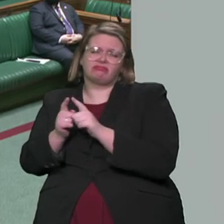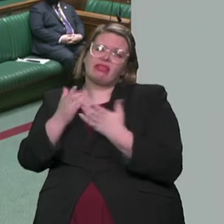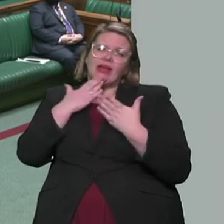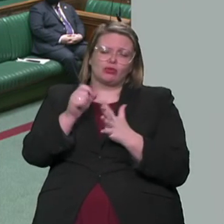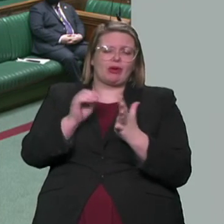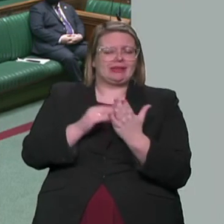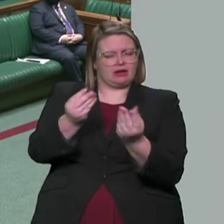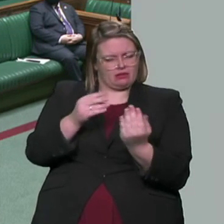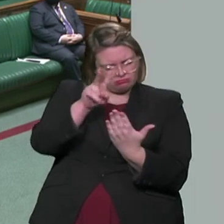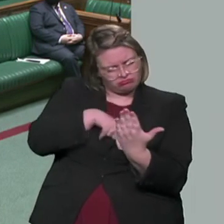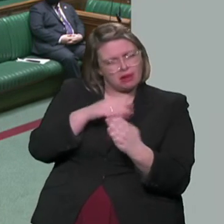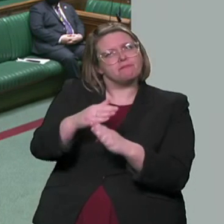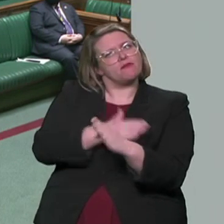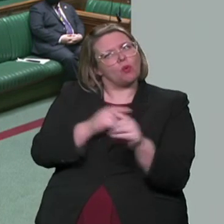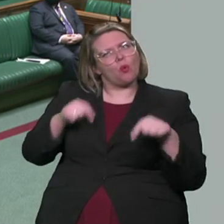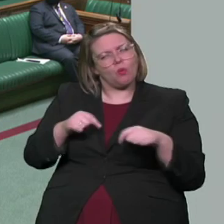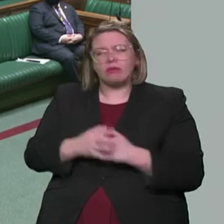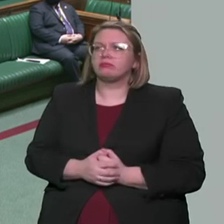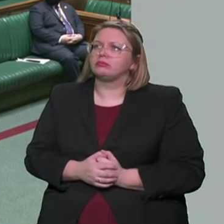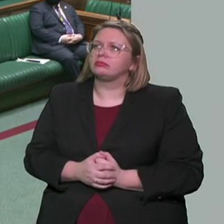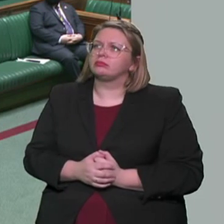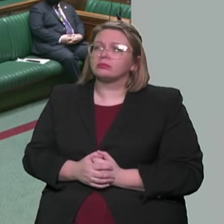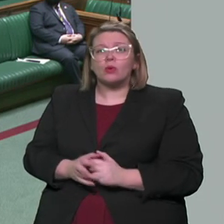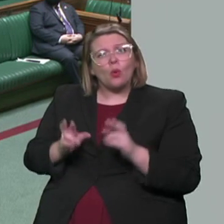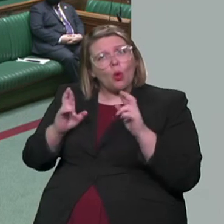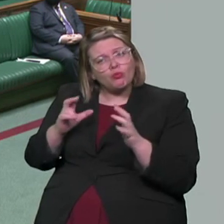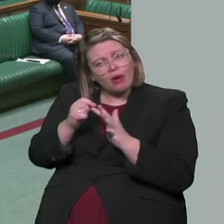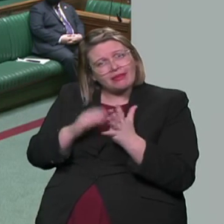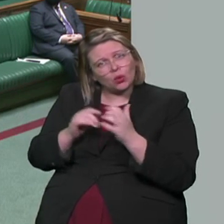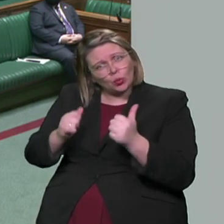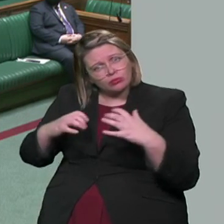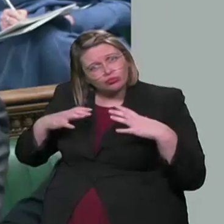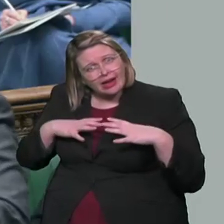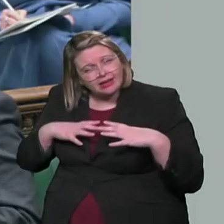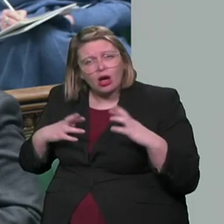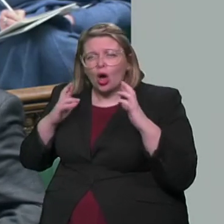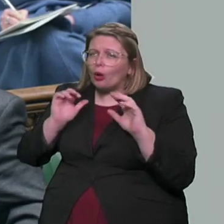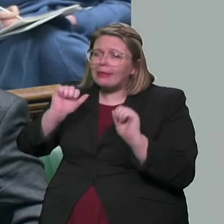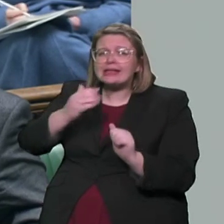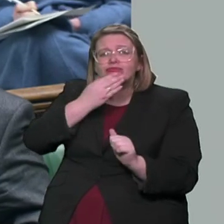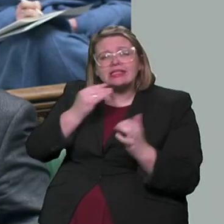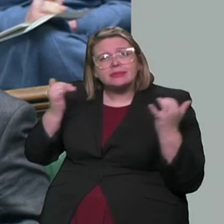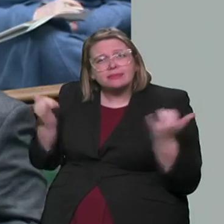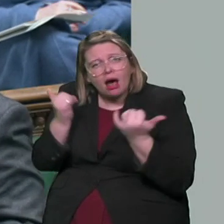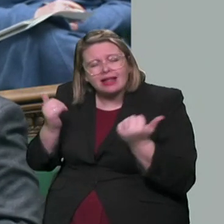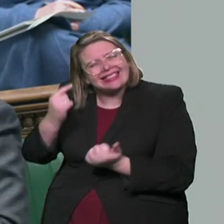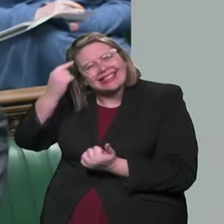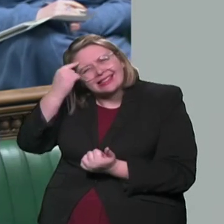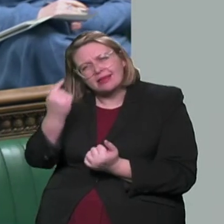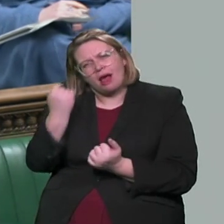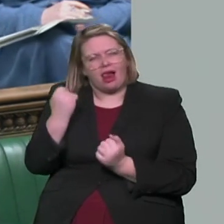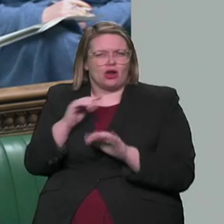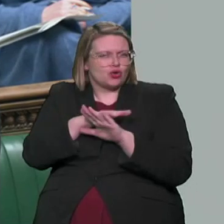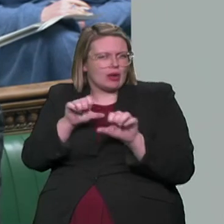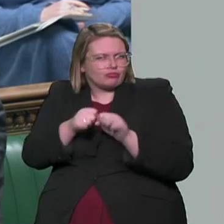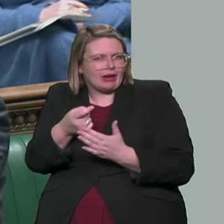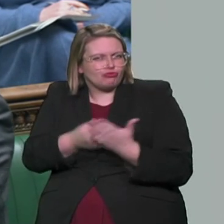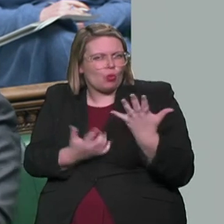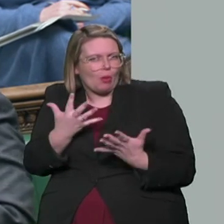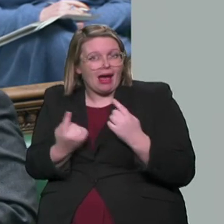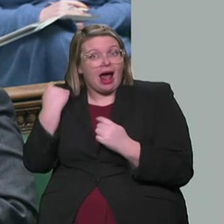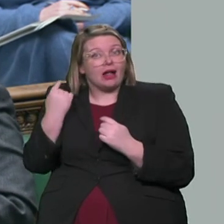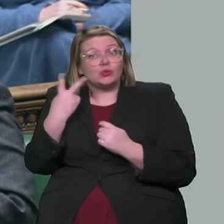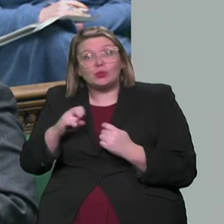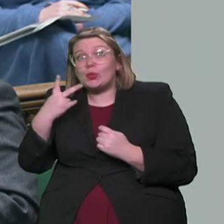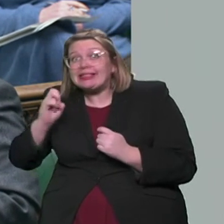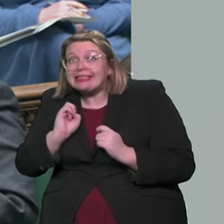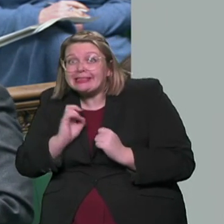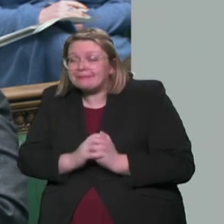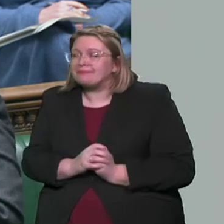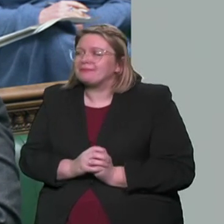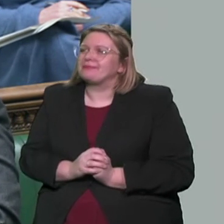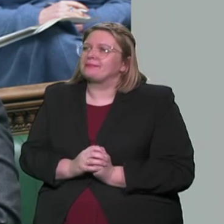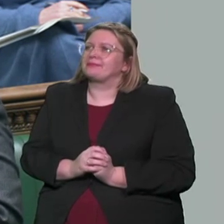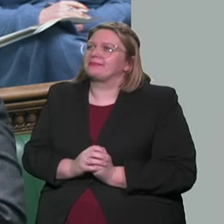I hope that he had a safe and restful break, and that his festive parties were perhaps more sensible and legal then they were in 2020.